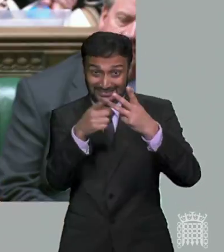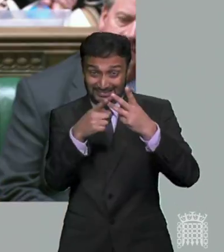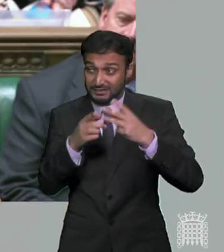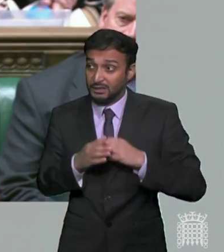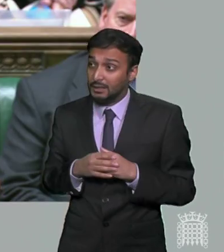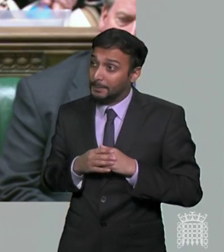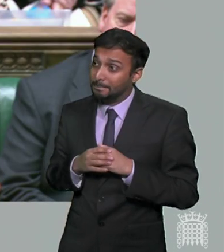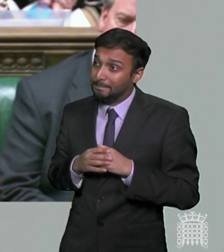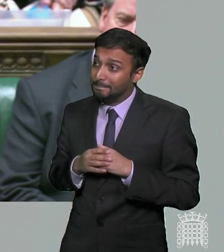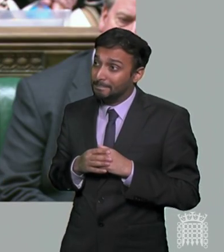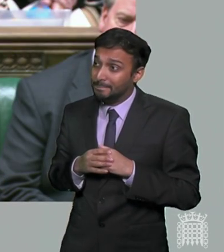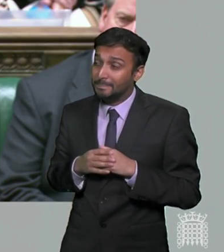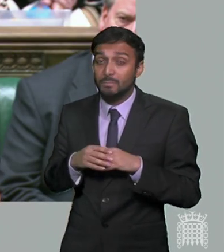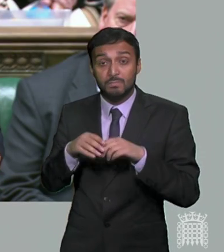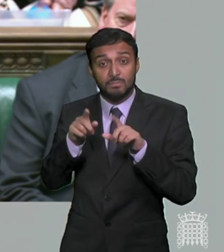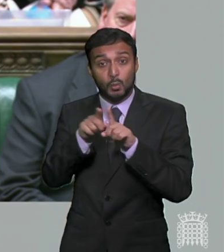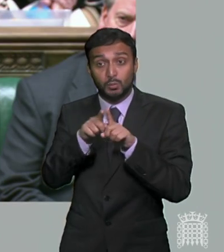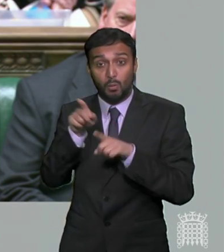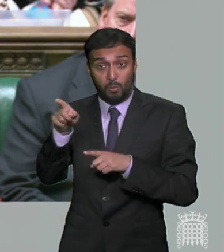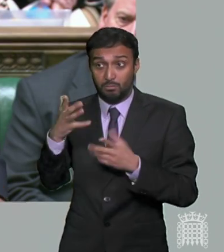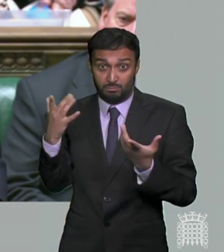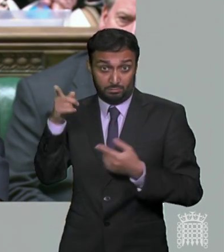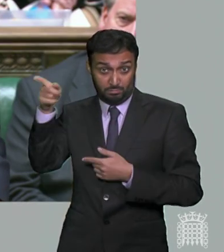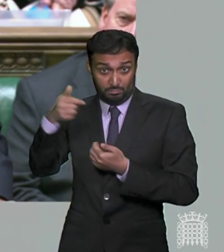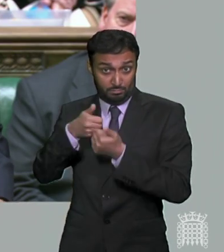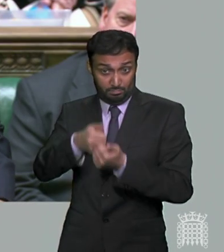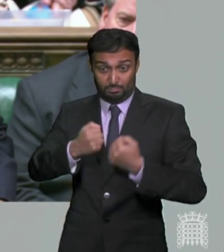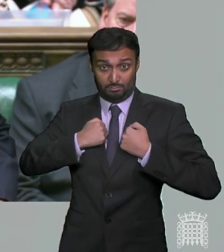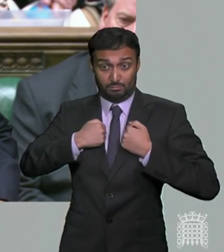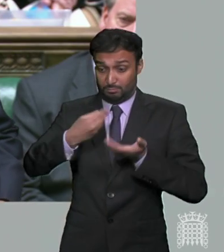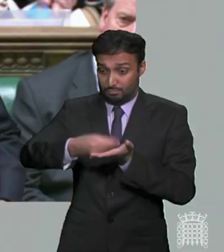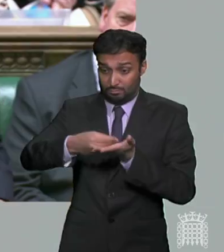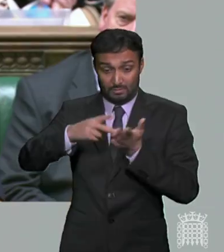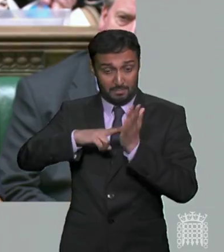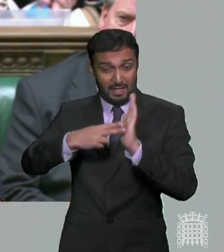Thirdly, it supported our fiscal plan because it is credible and ensures sustainability.